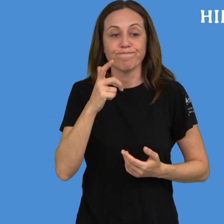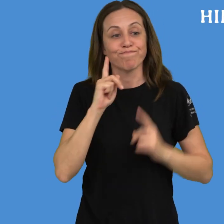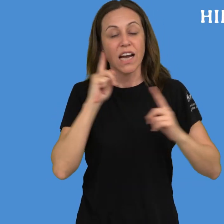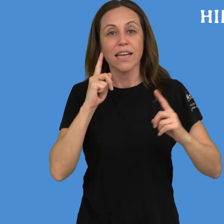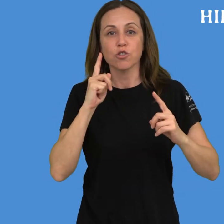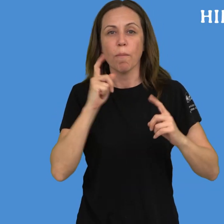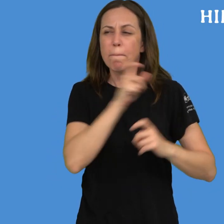caso